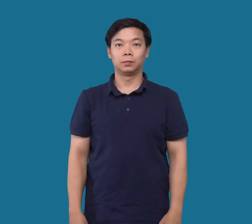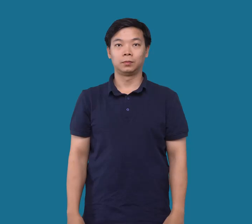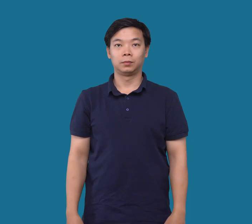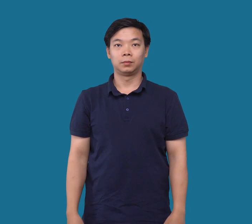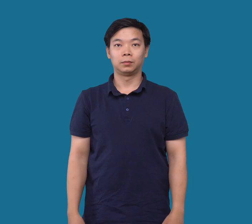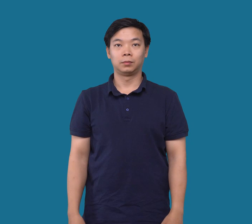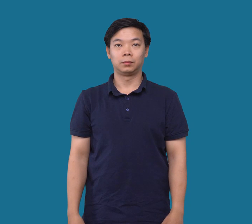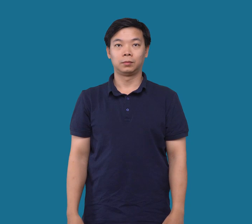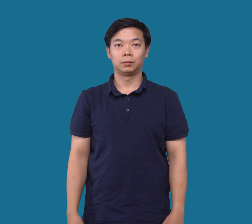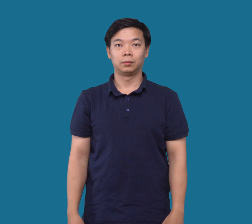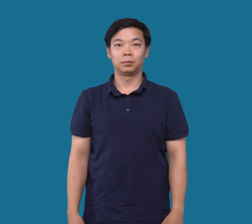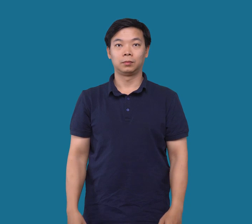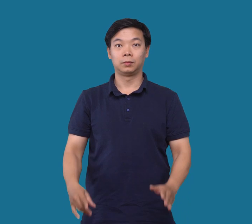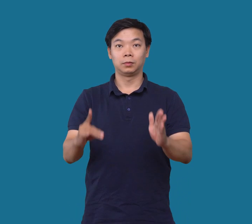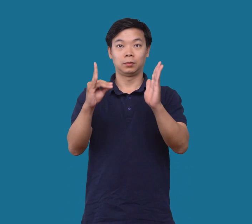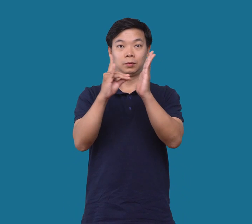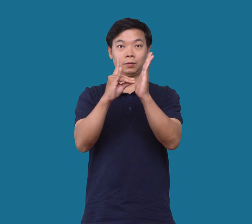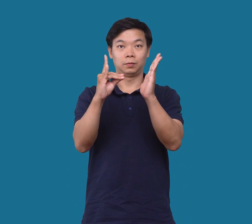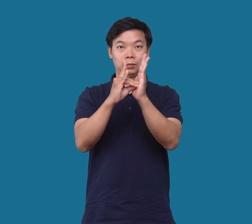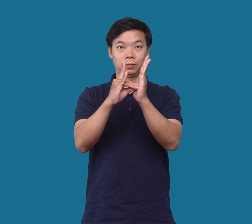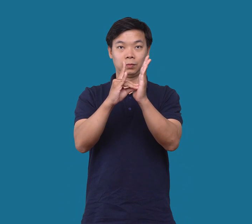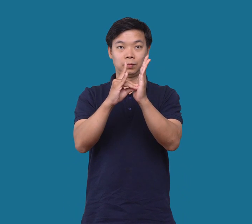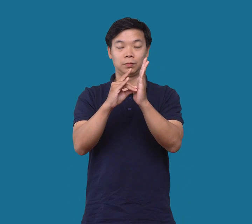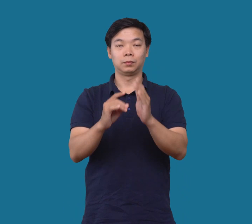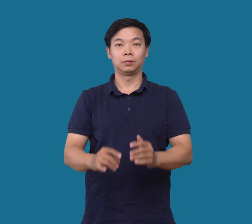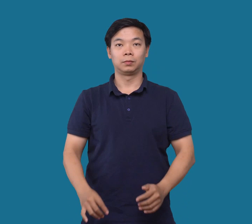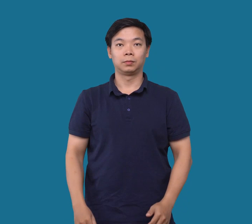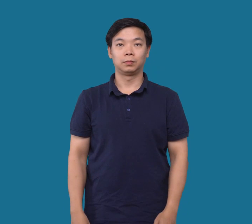dịch vụ